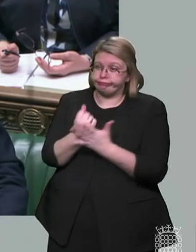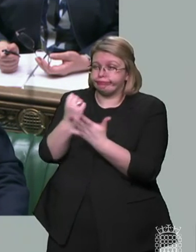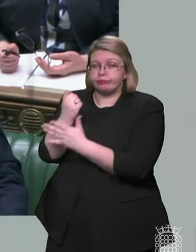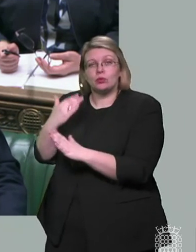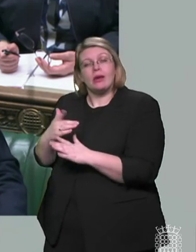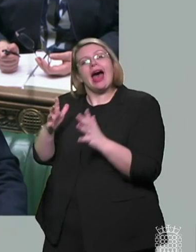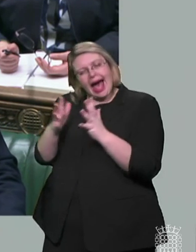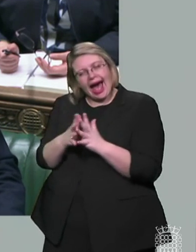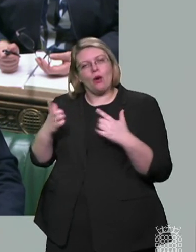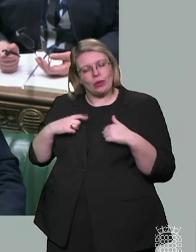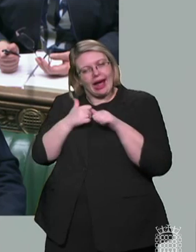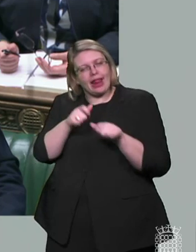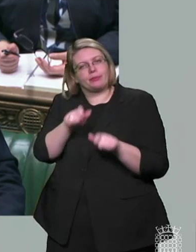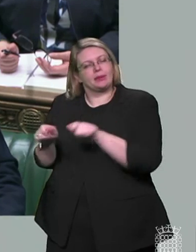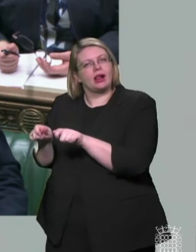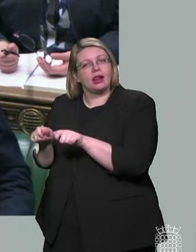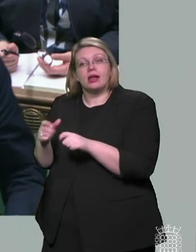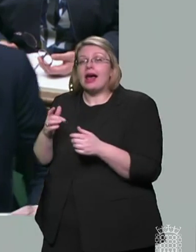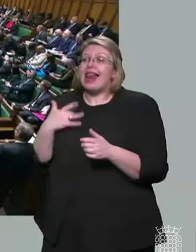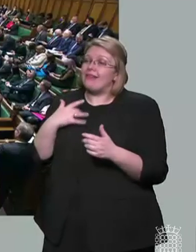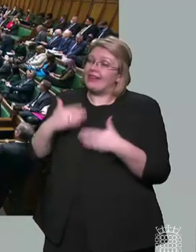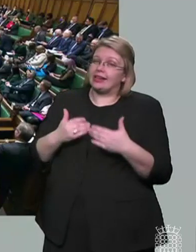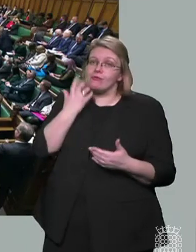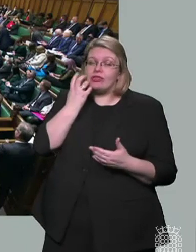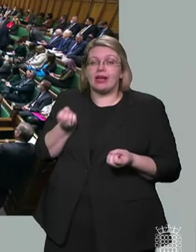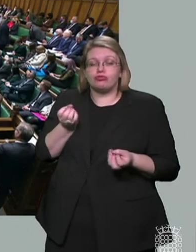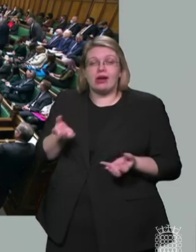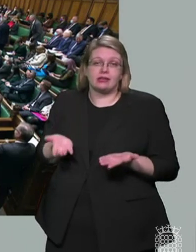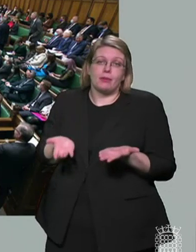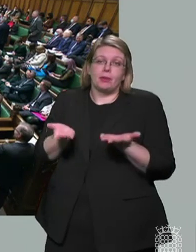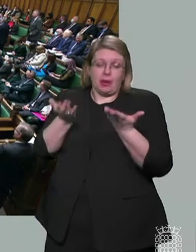That is how we are tackling the cost of living, and we will get on with it.